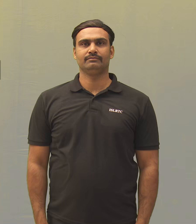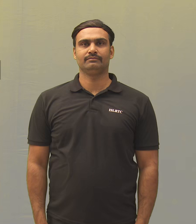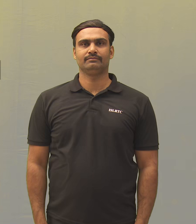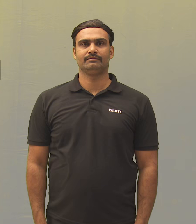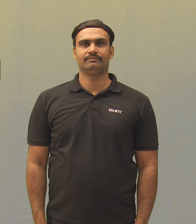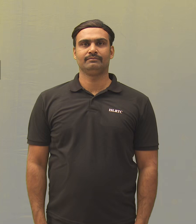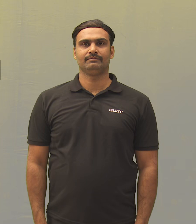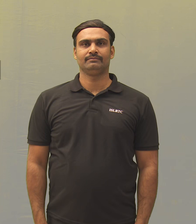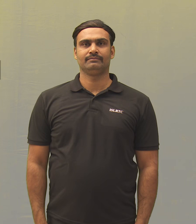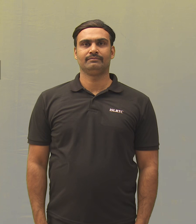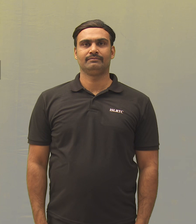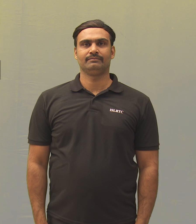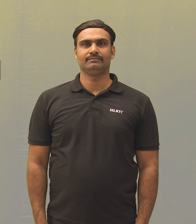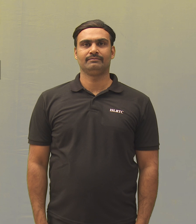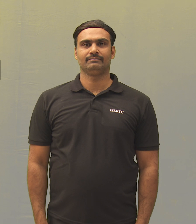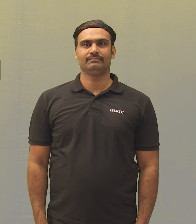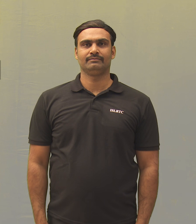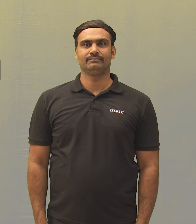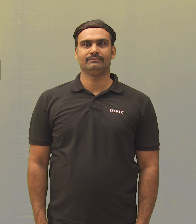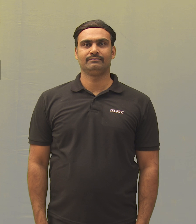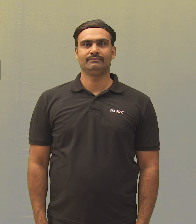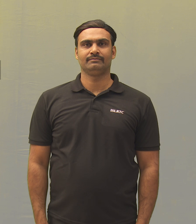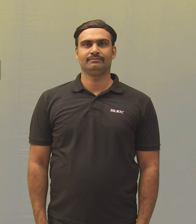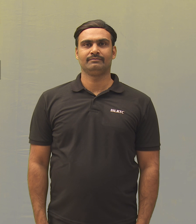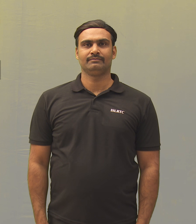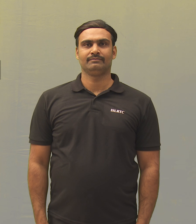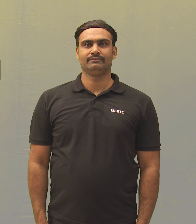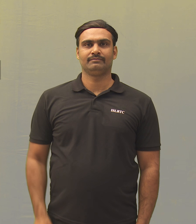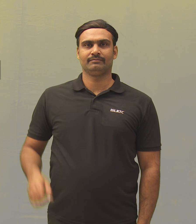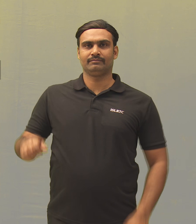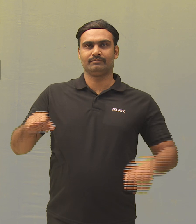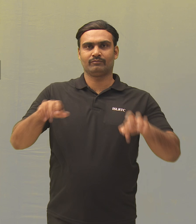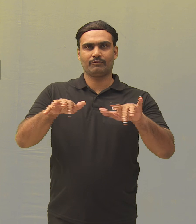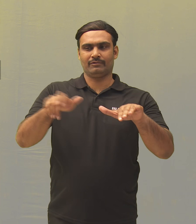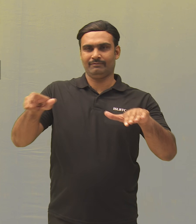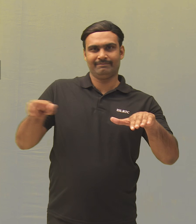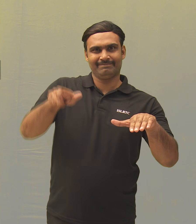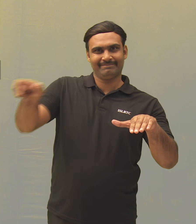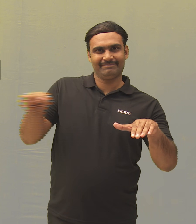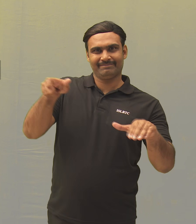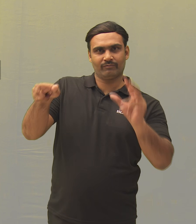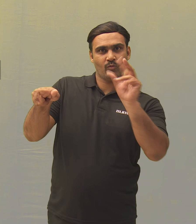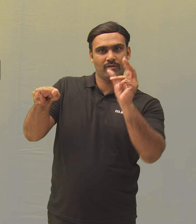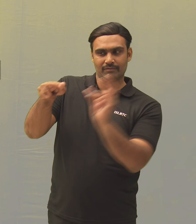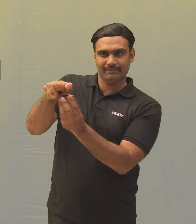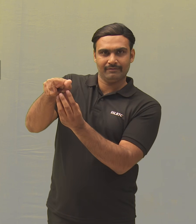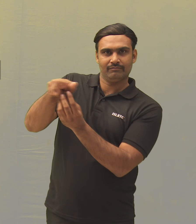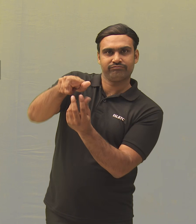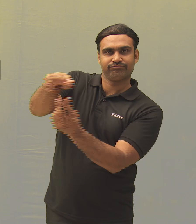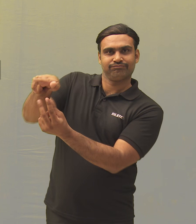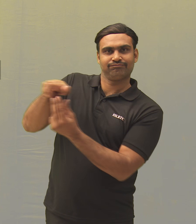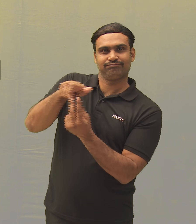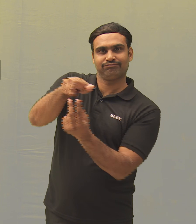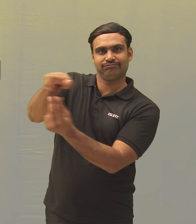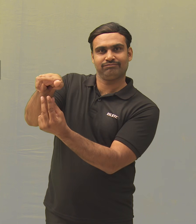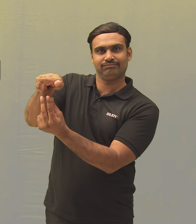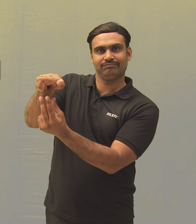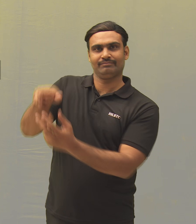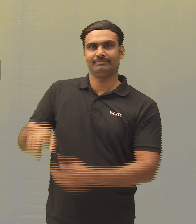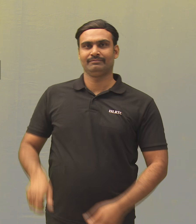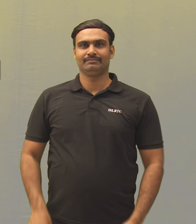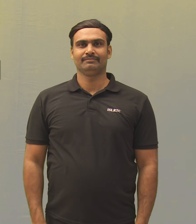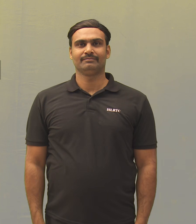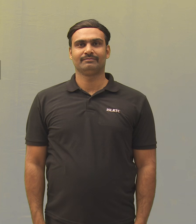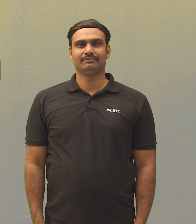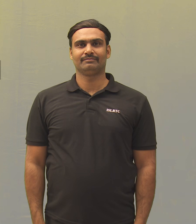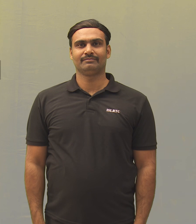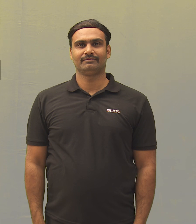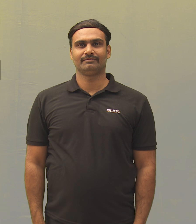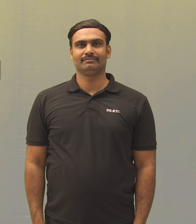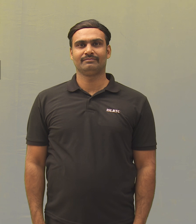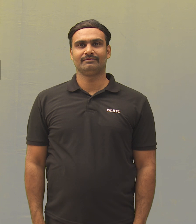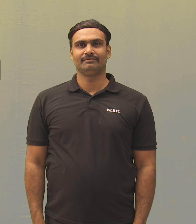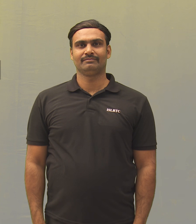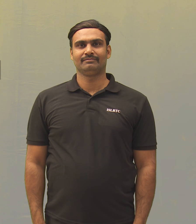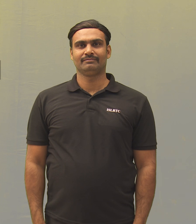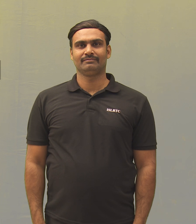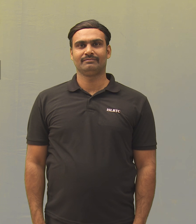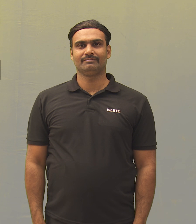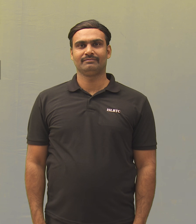Track Ball